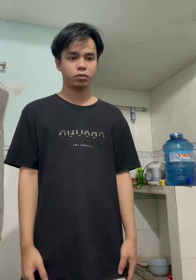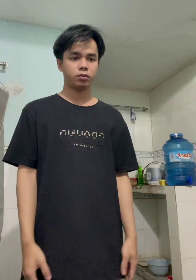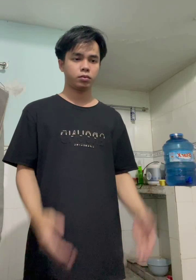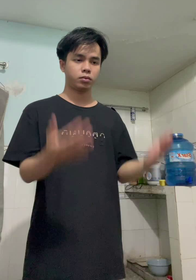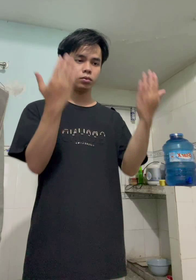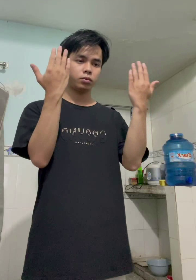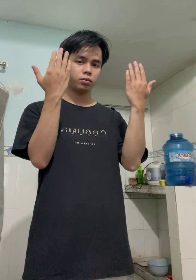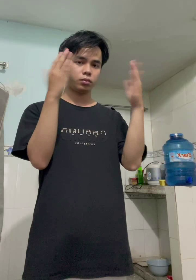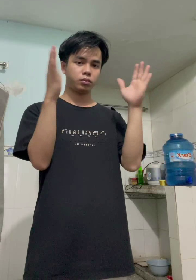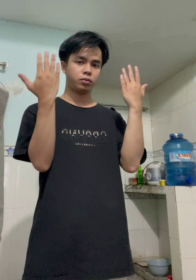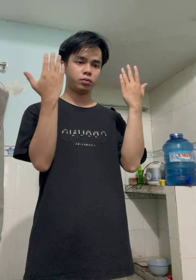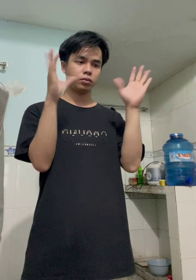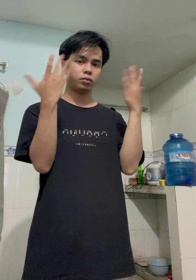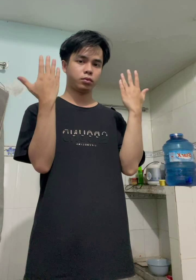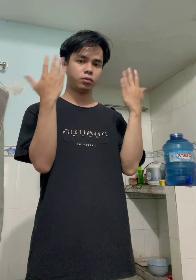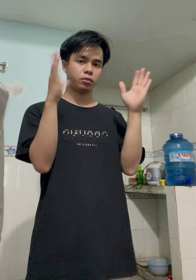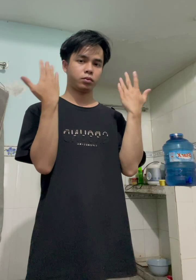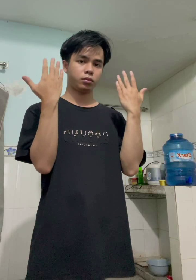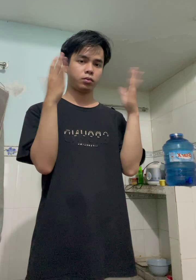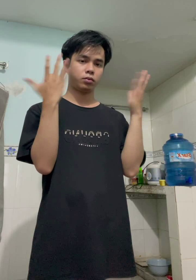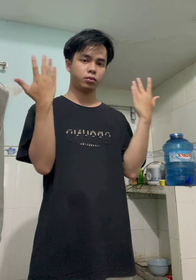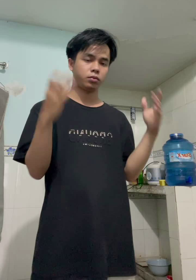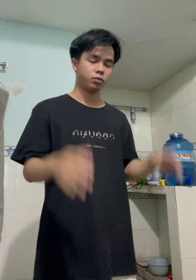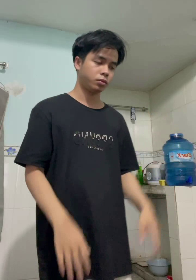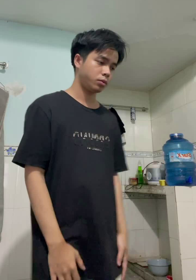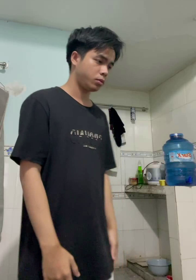vo tay